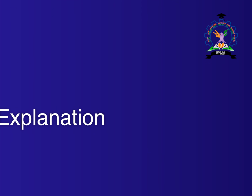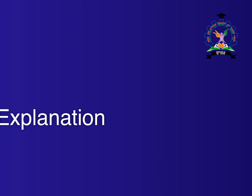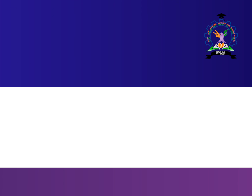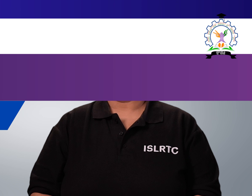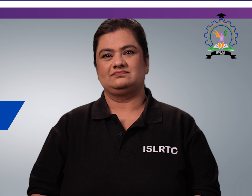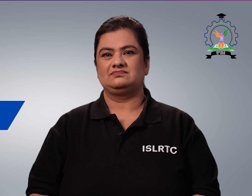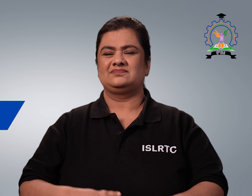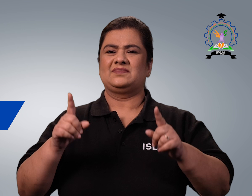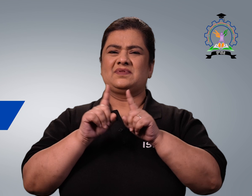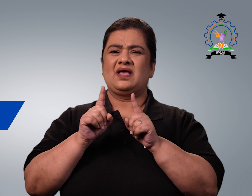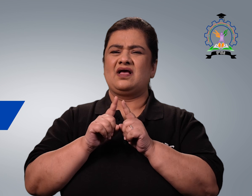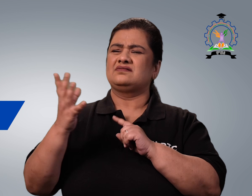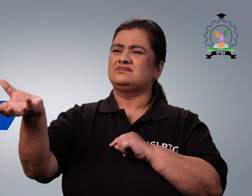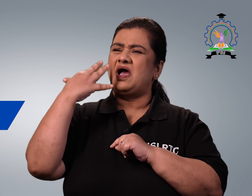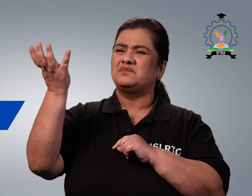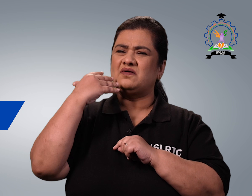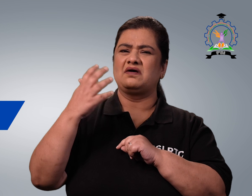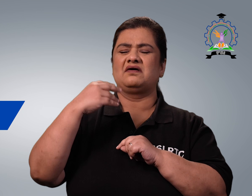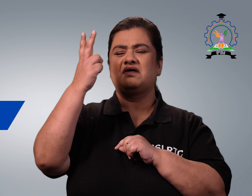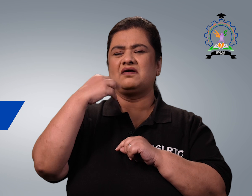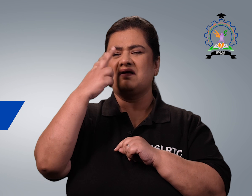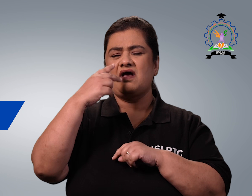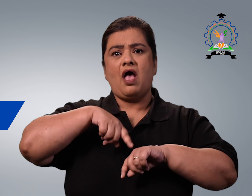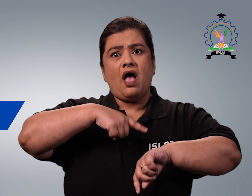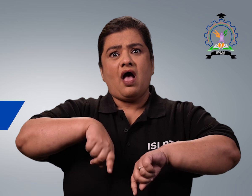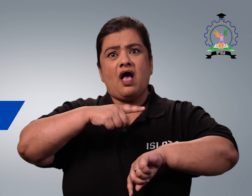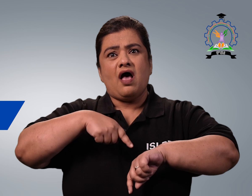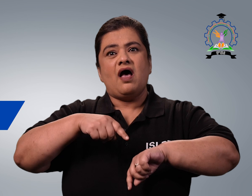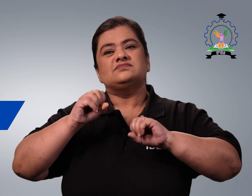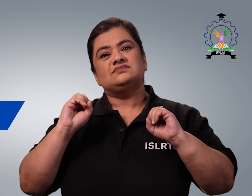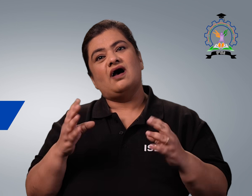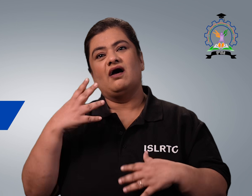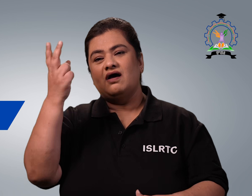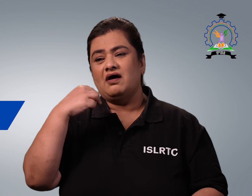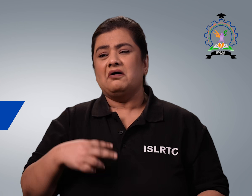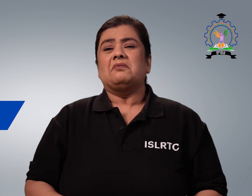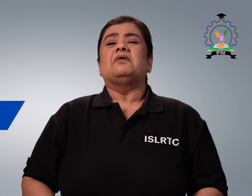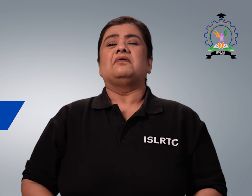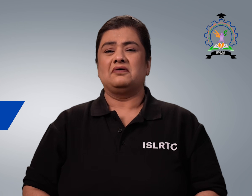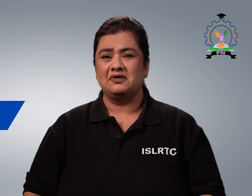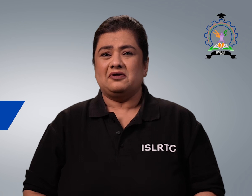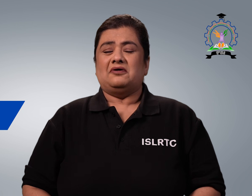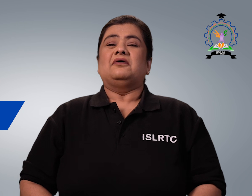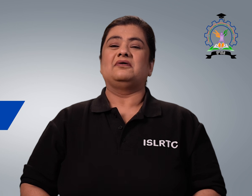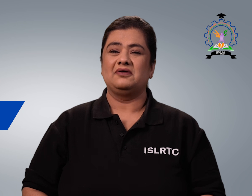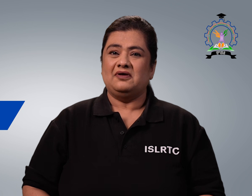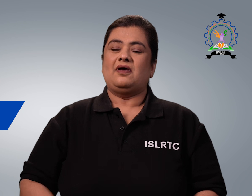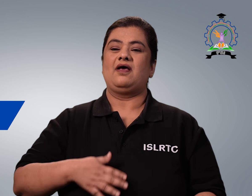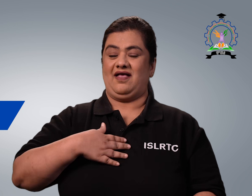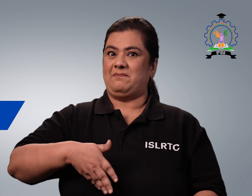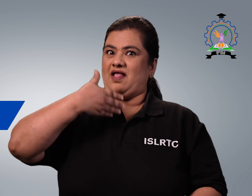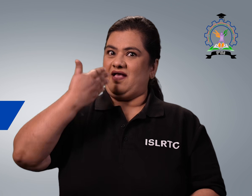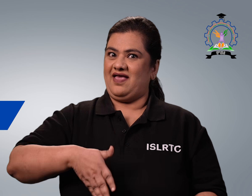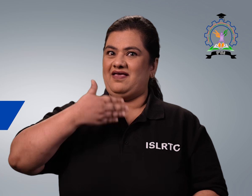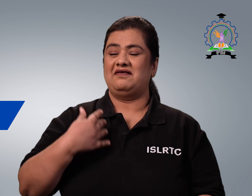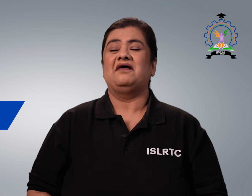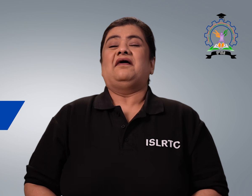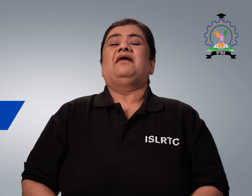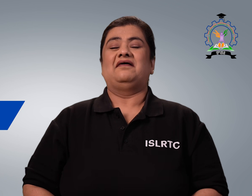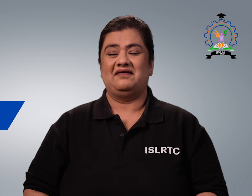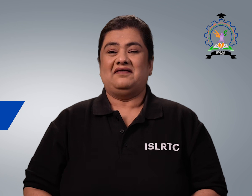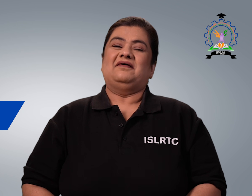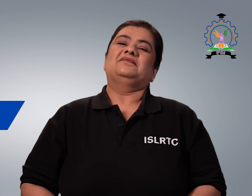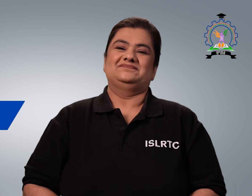To "sob" means to cry for a long time uncontrollably while breathing heavily.